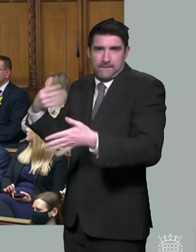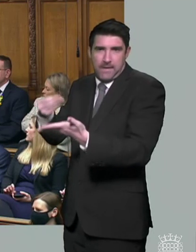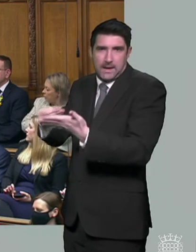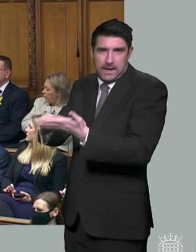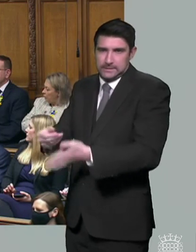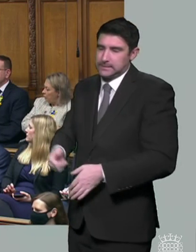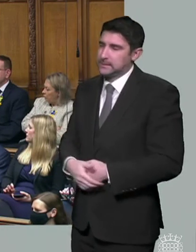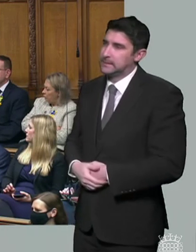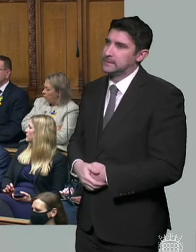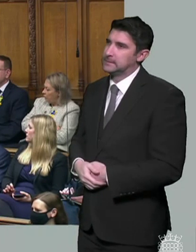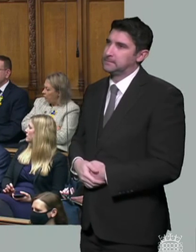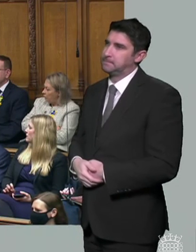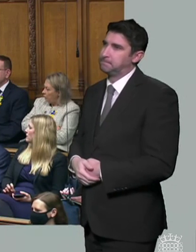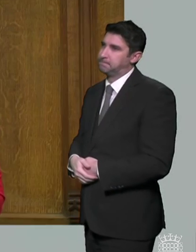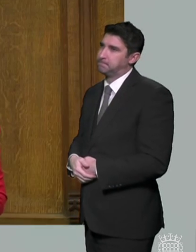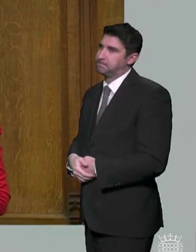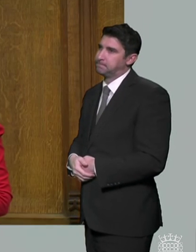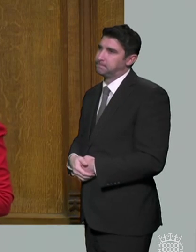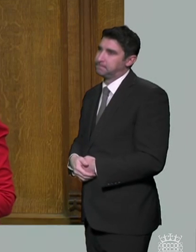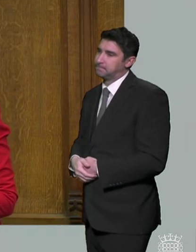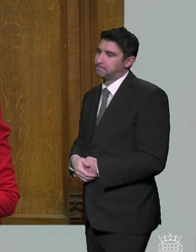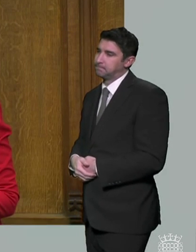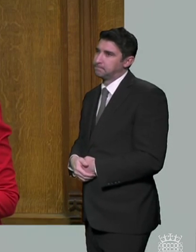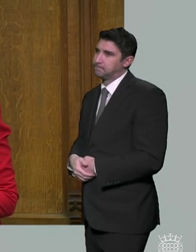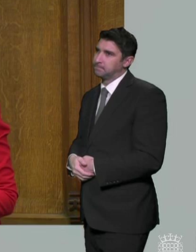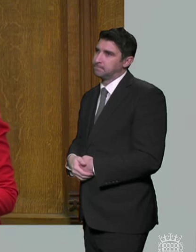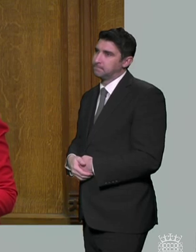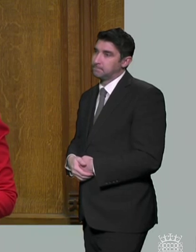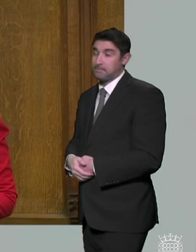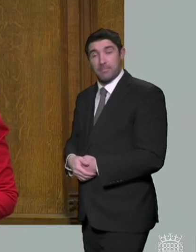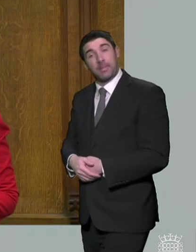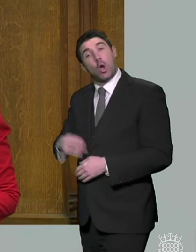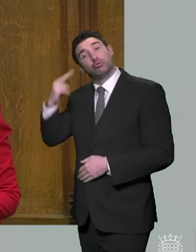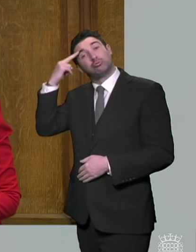London is known as the world’s capital for corrupt Russian money.